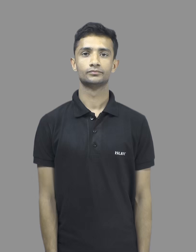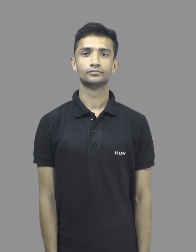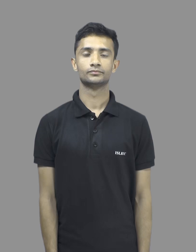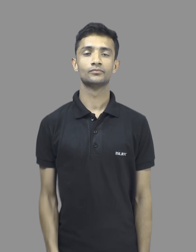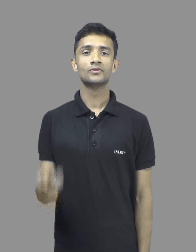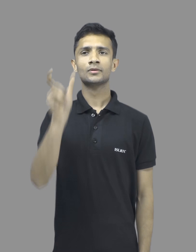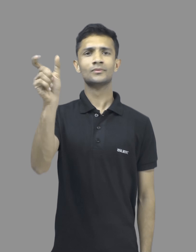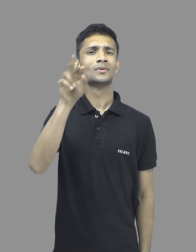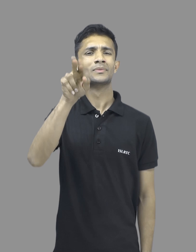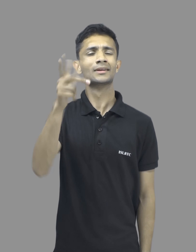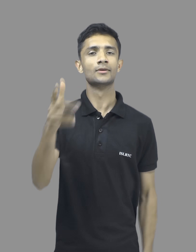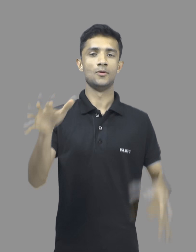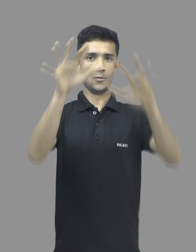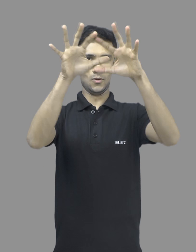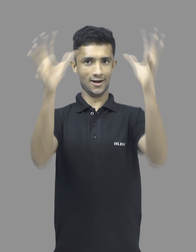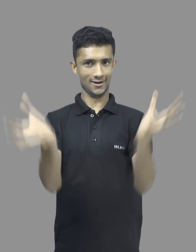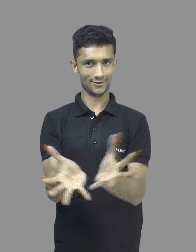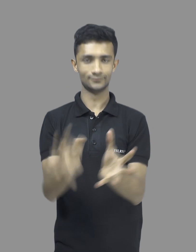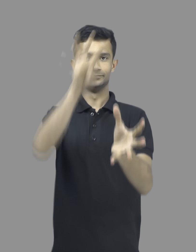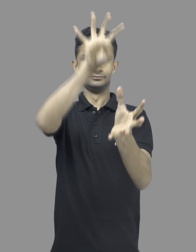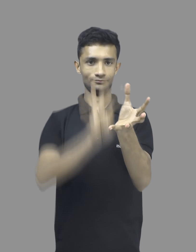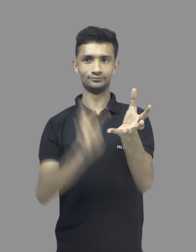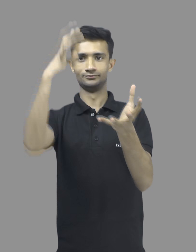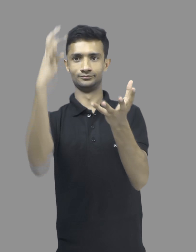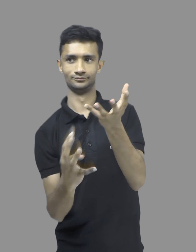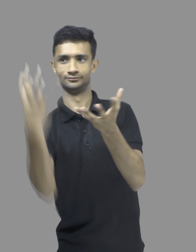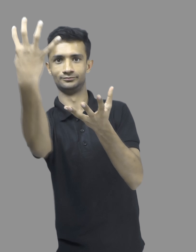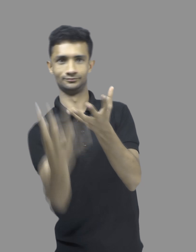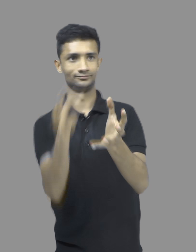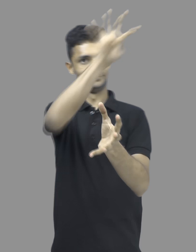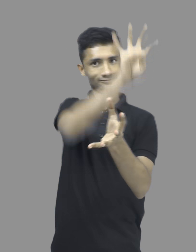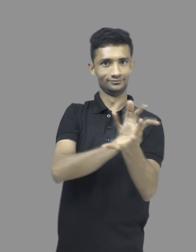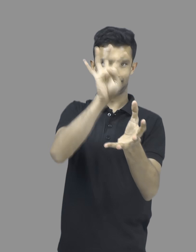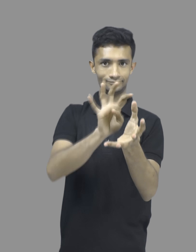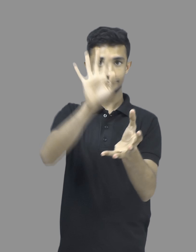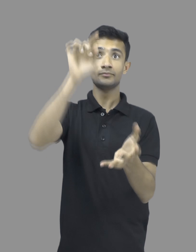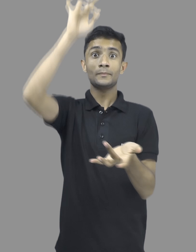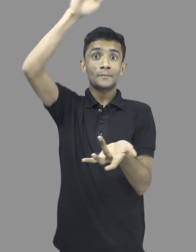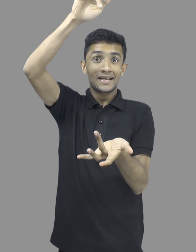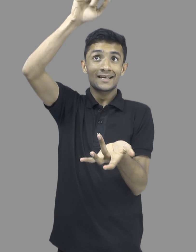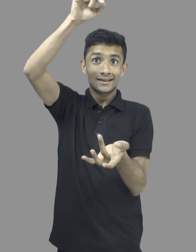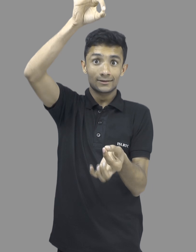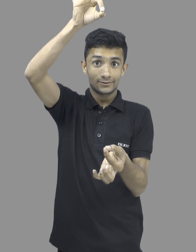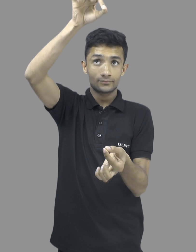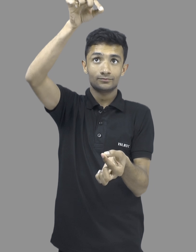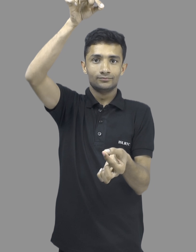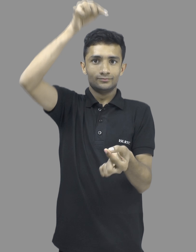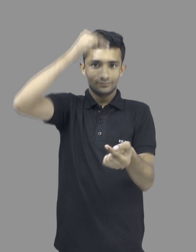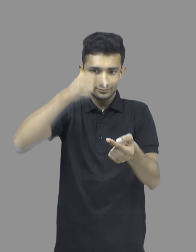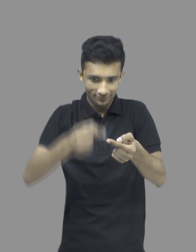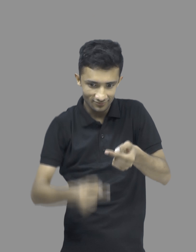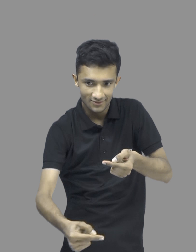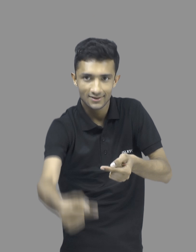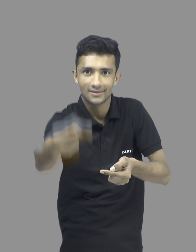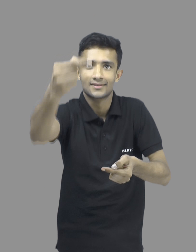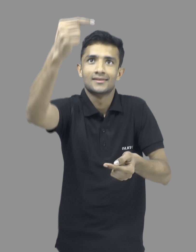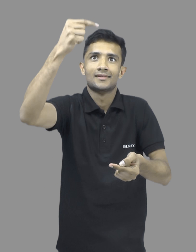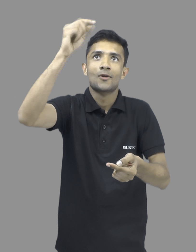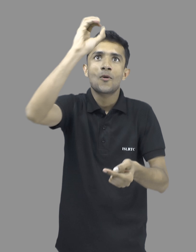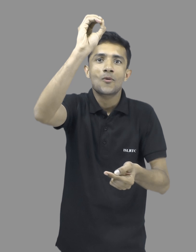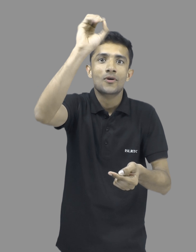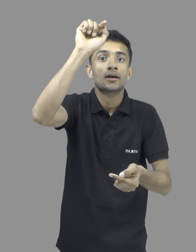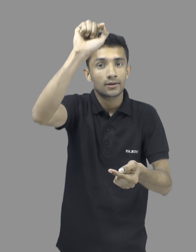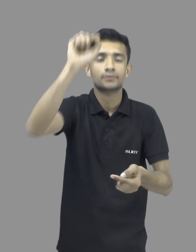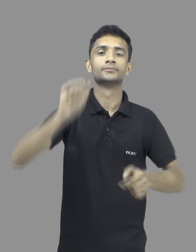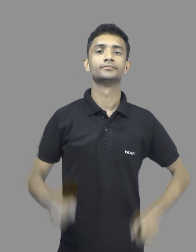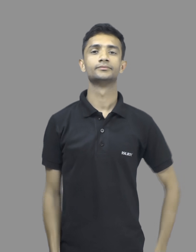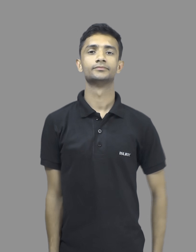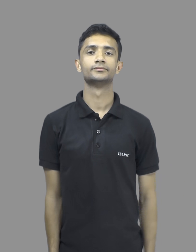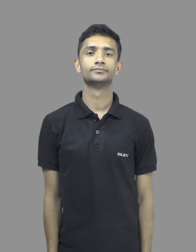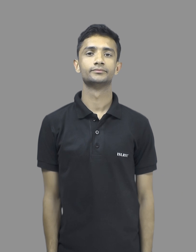Prime Meridian